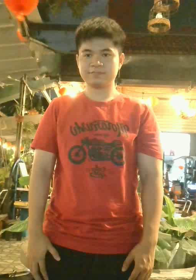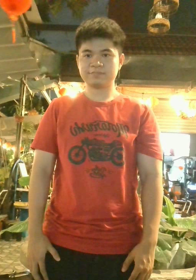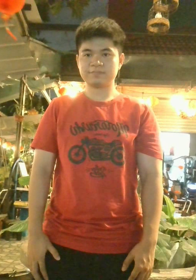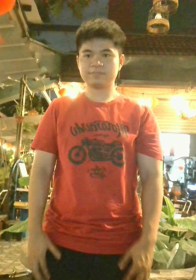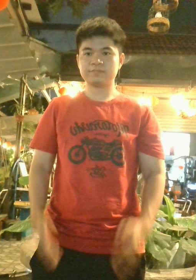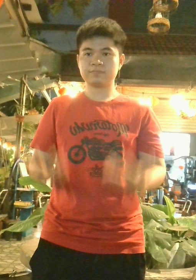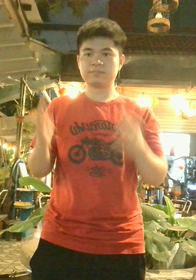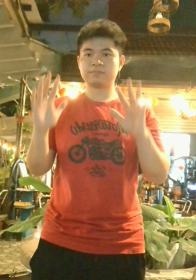vui mừng